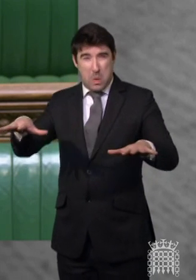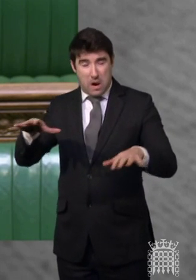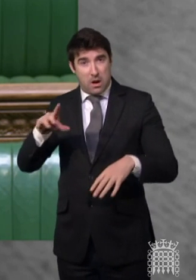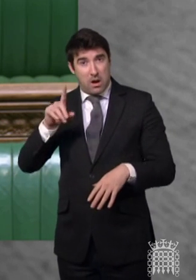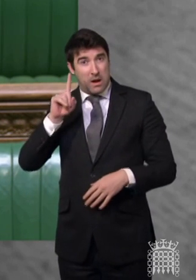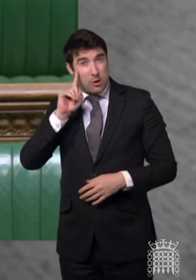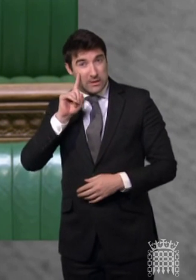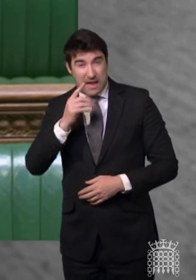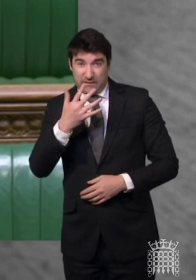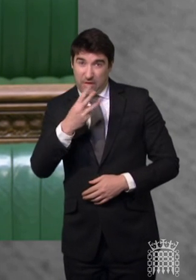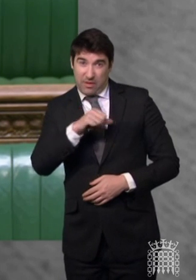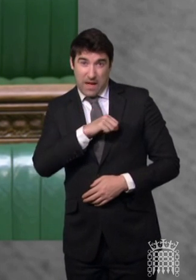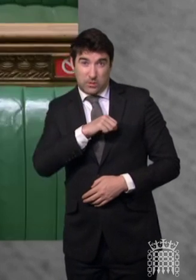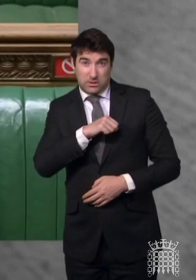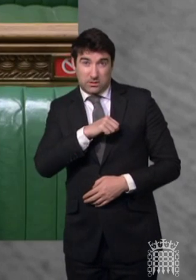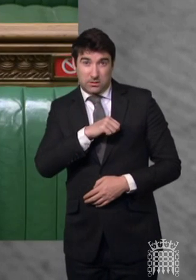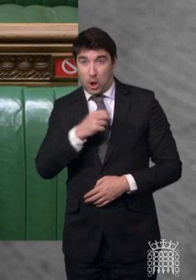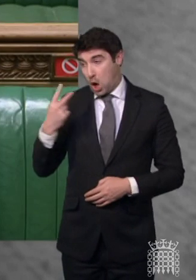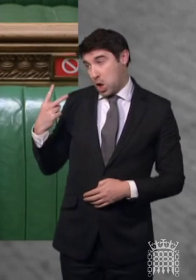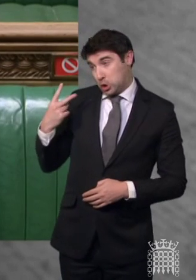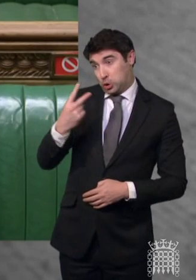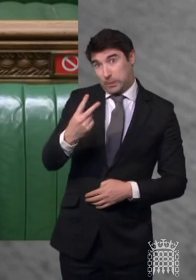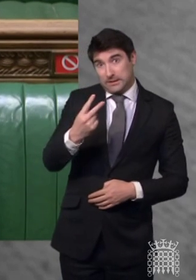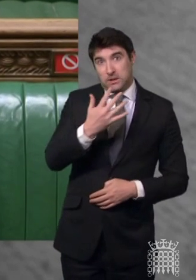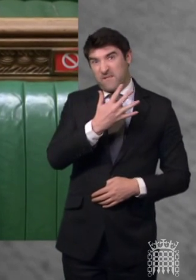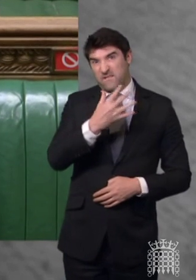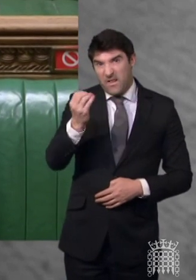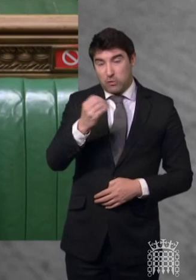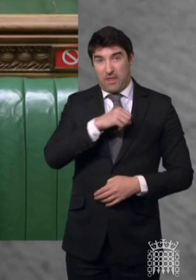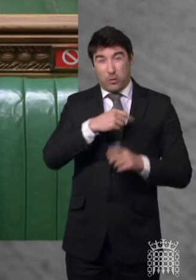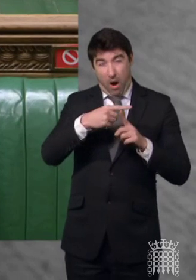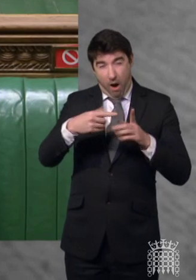In the last two weeks, nearly half a million cases were reported in England.